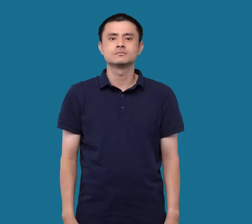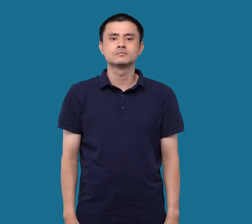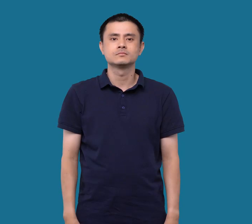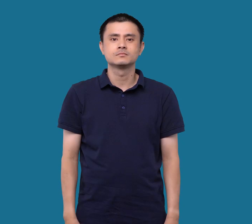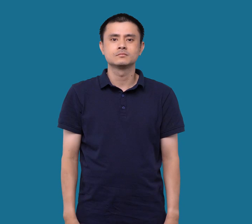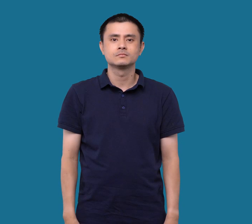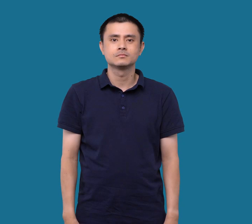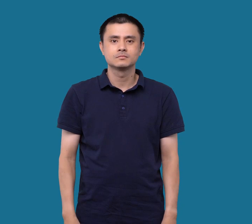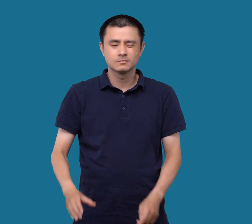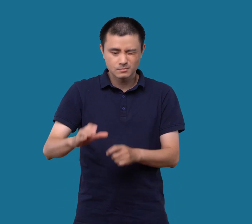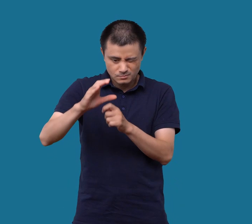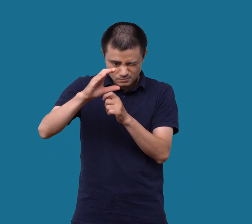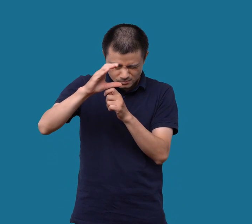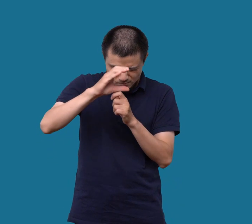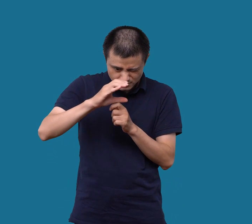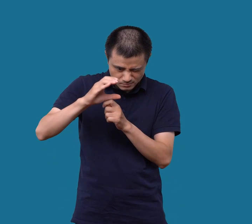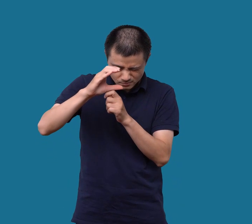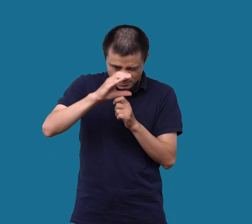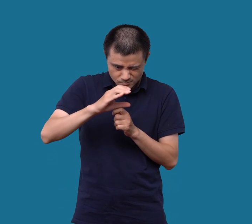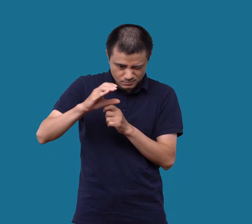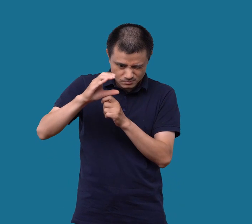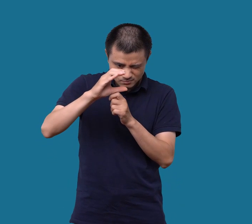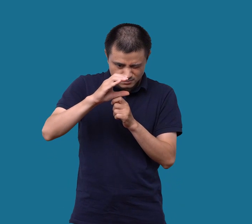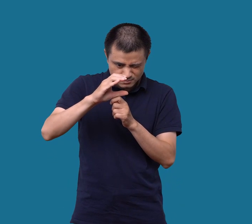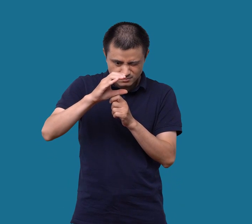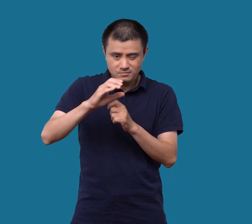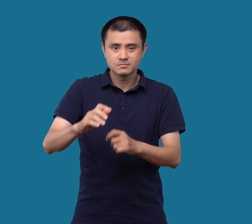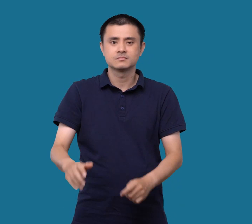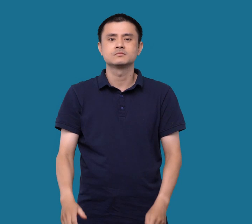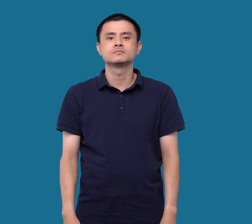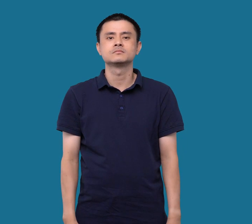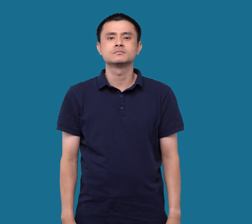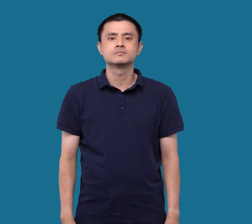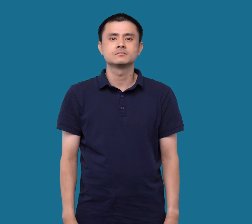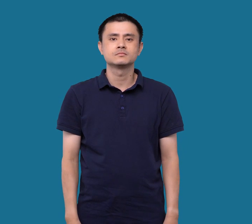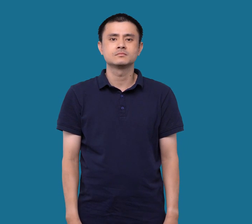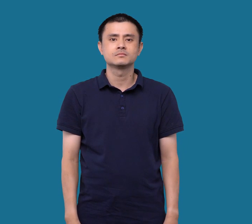kính lúp